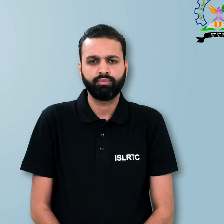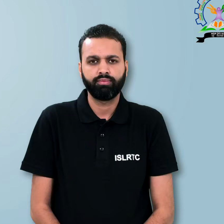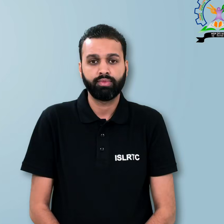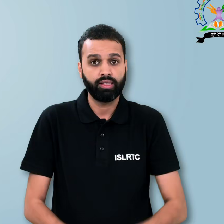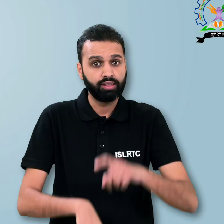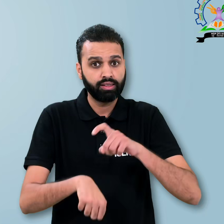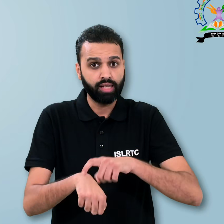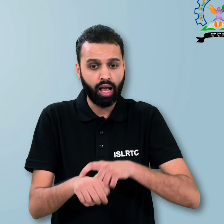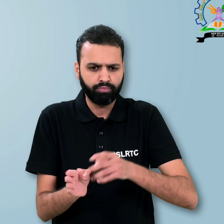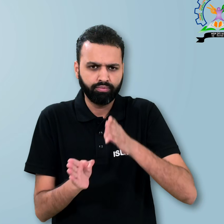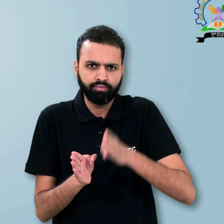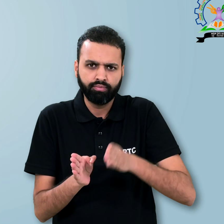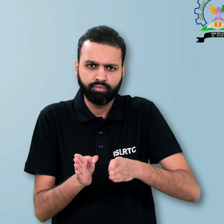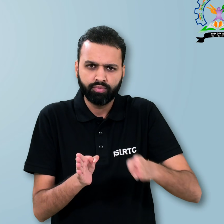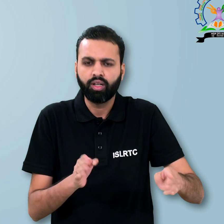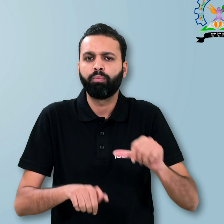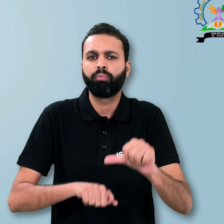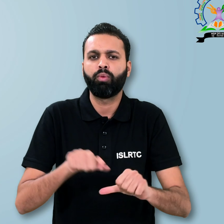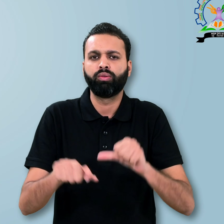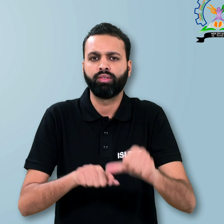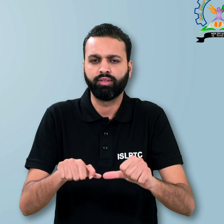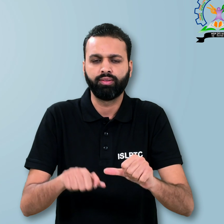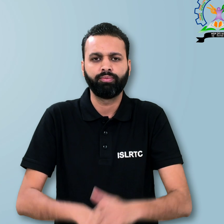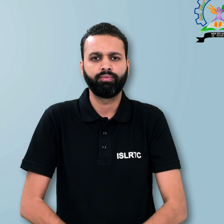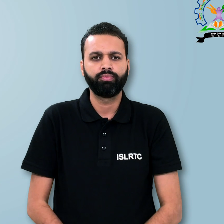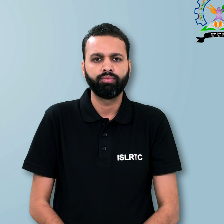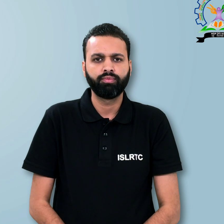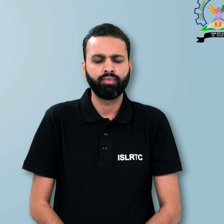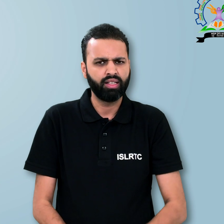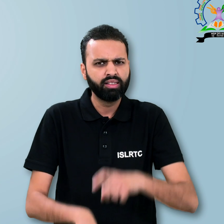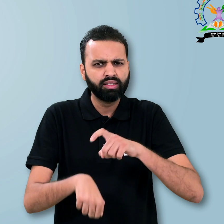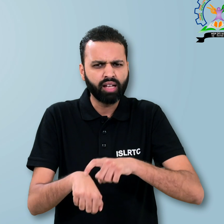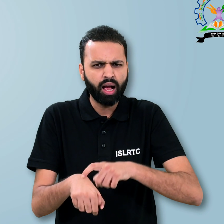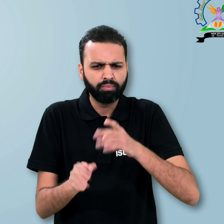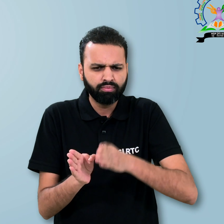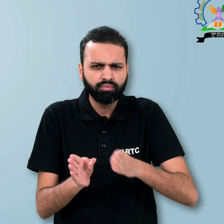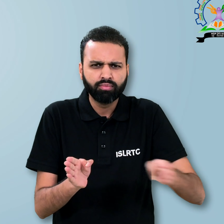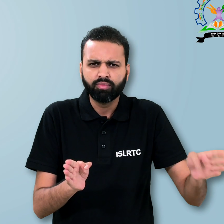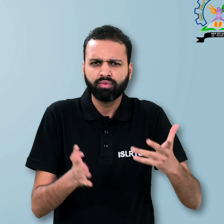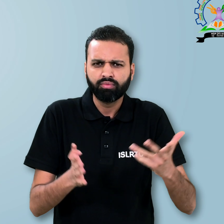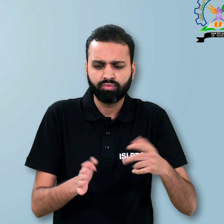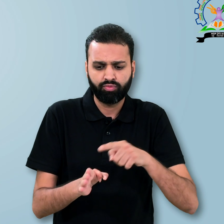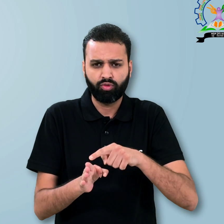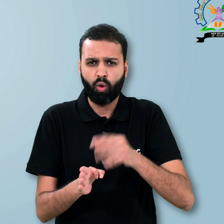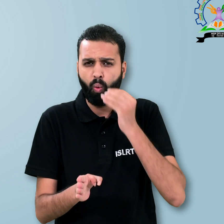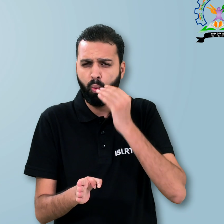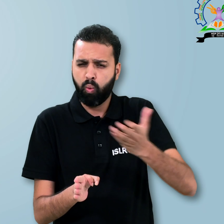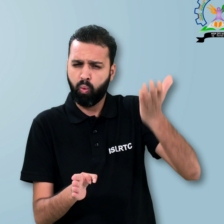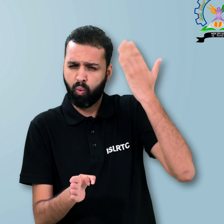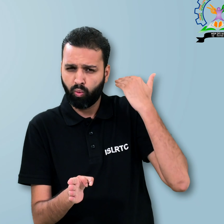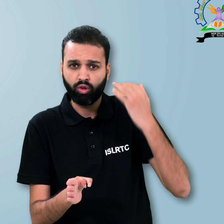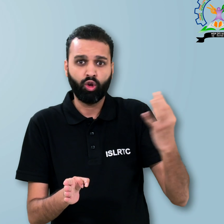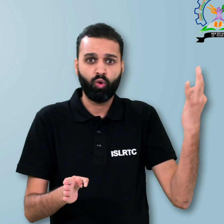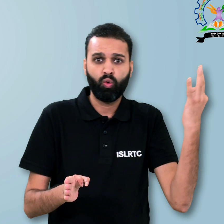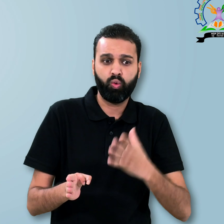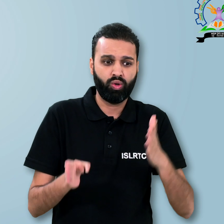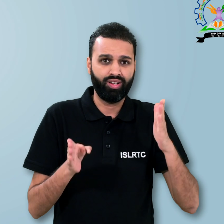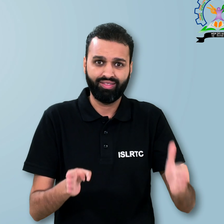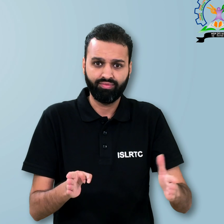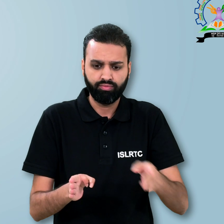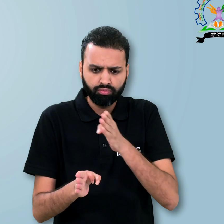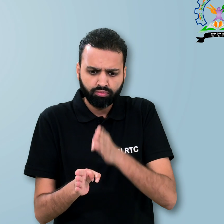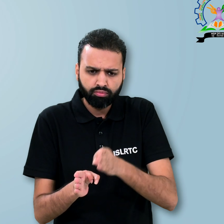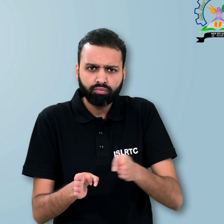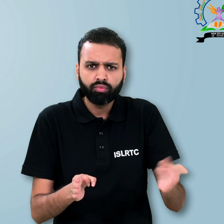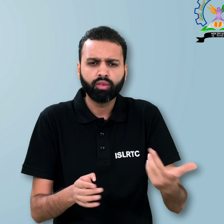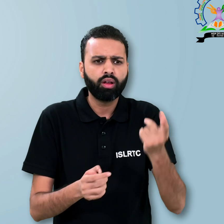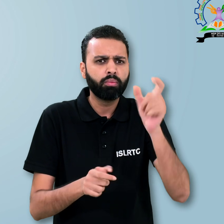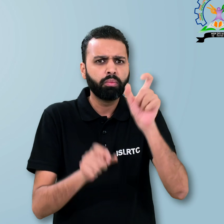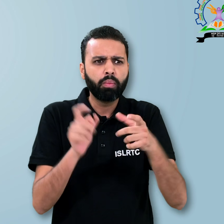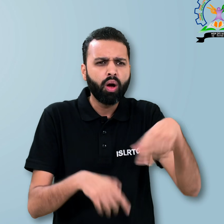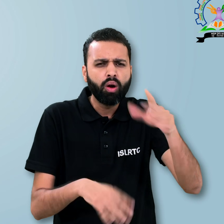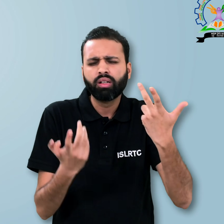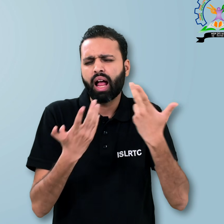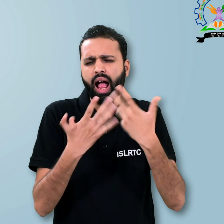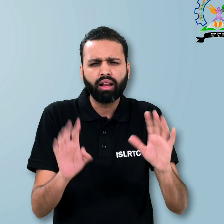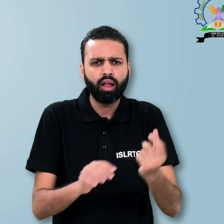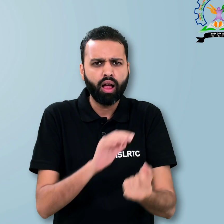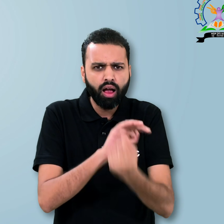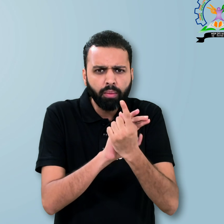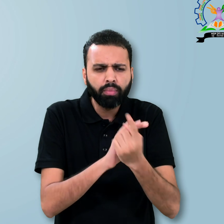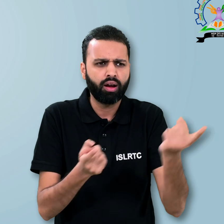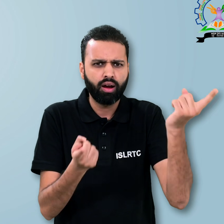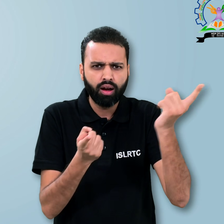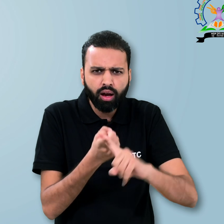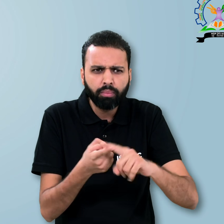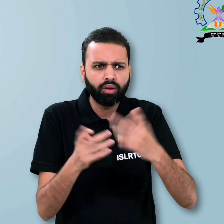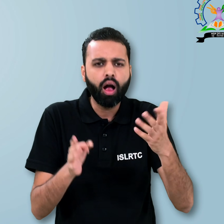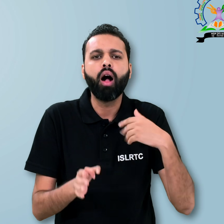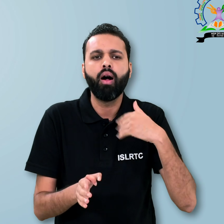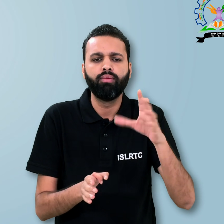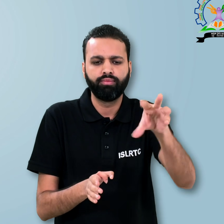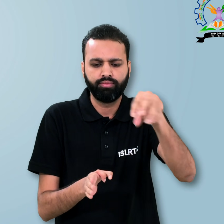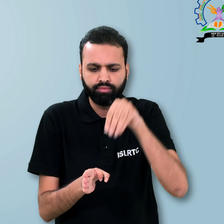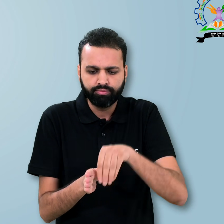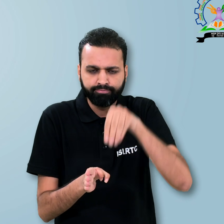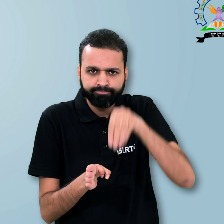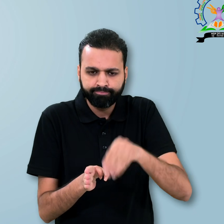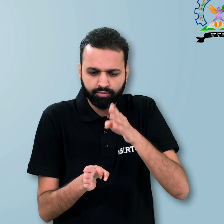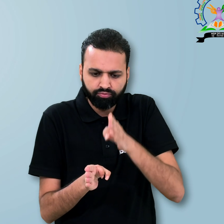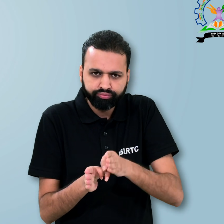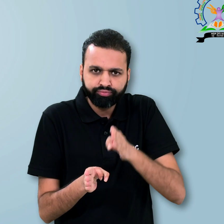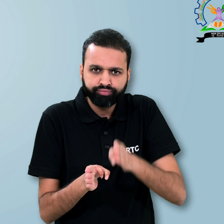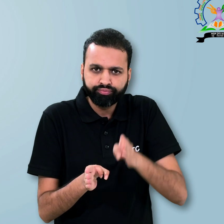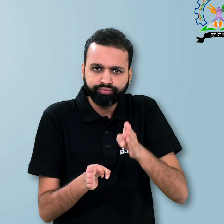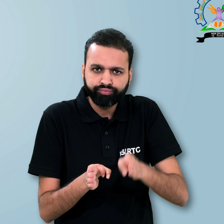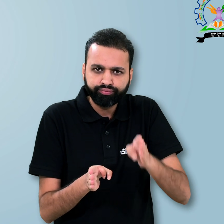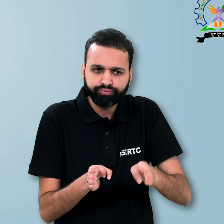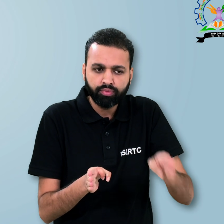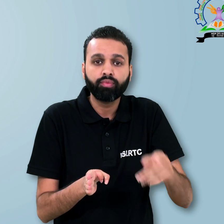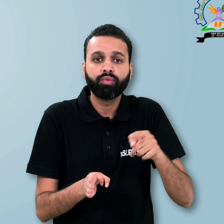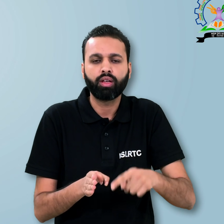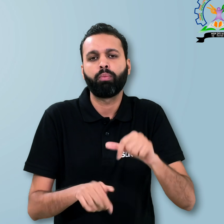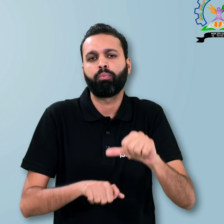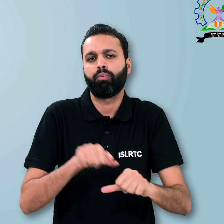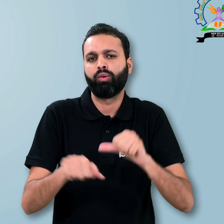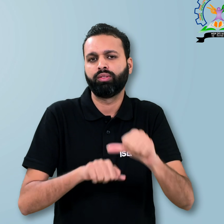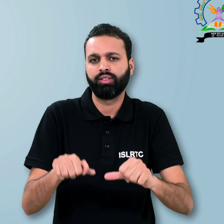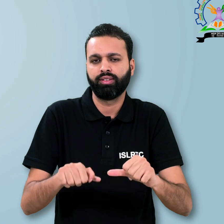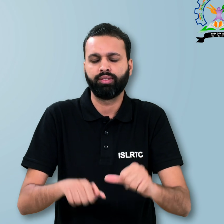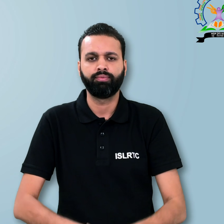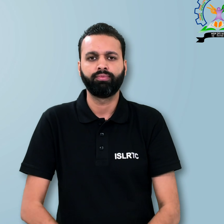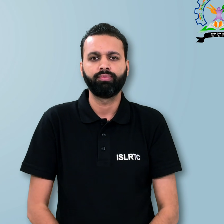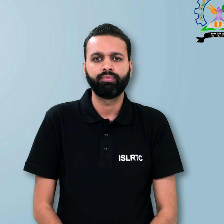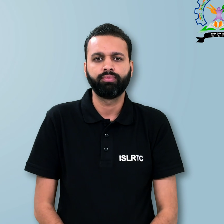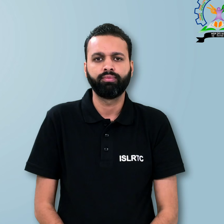Chronological Sequence Chronological sequence is the arrangement of events in order of its occurrence.